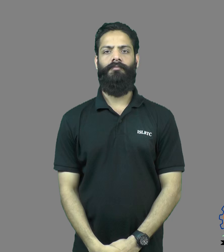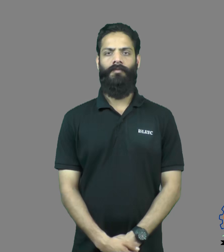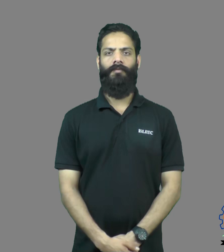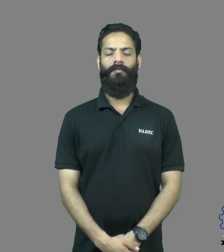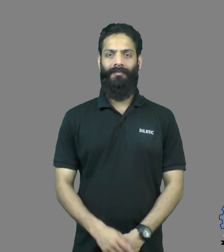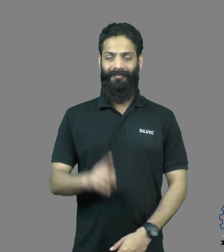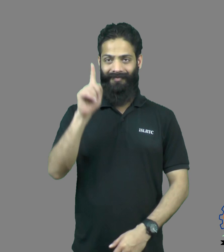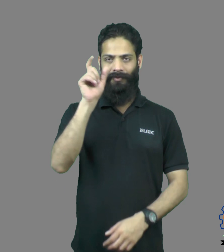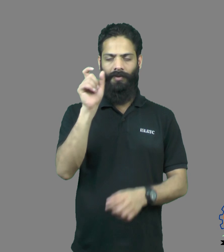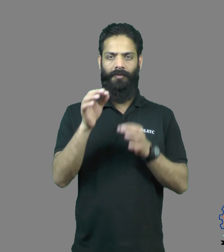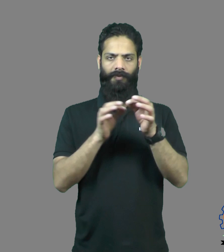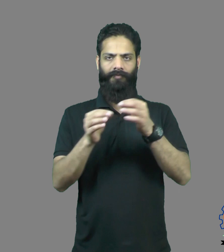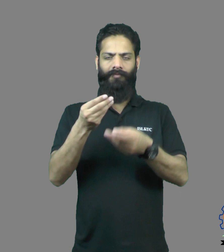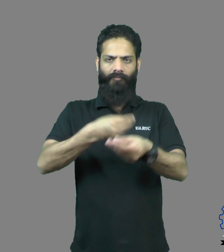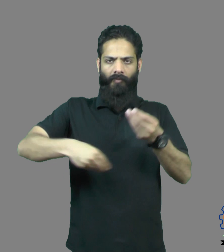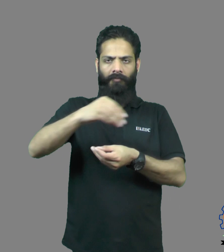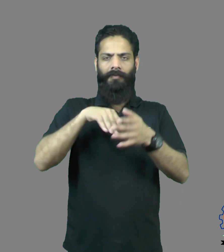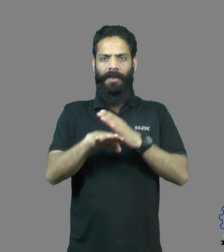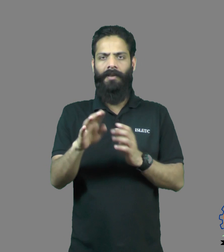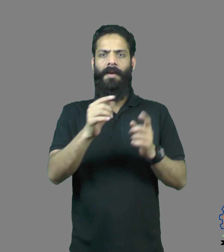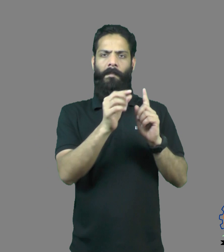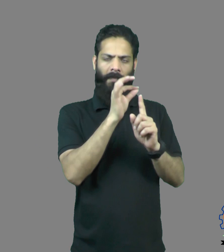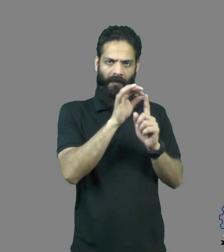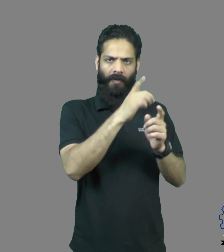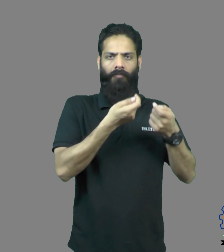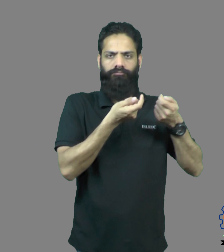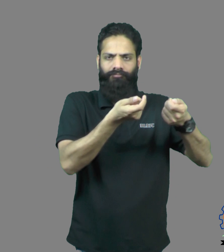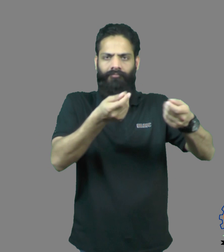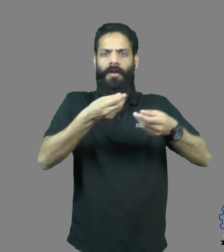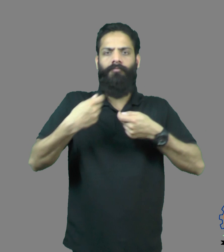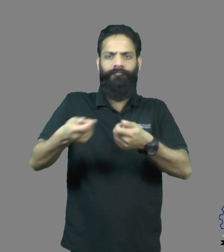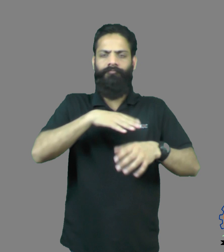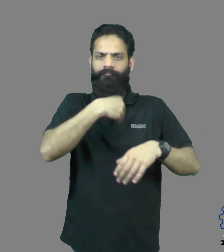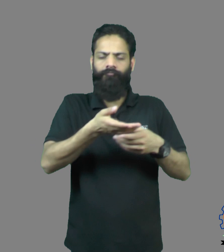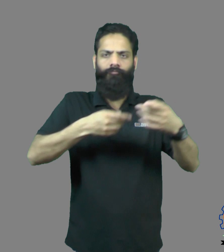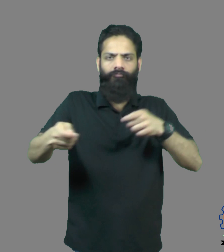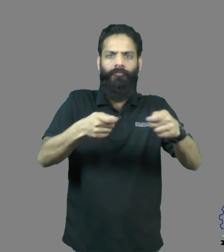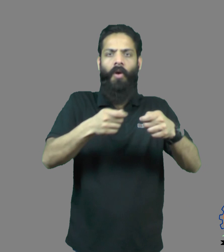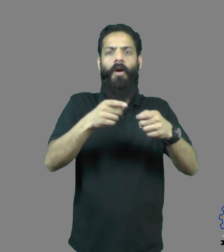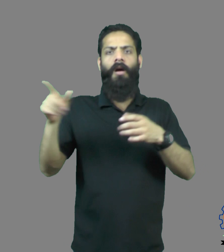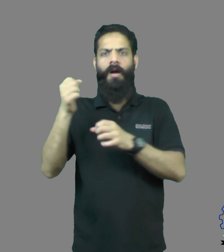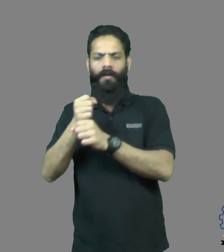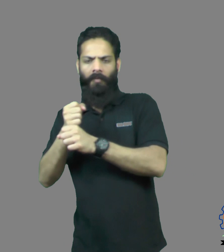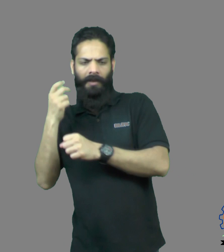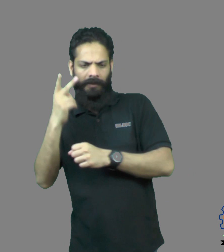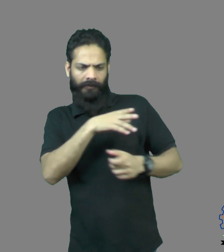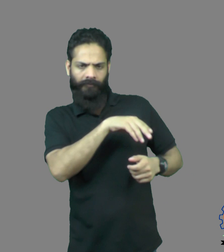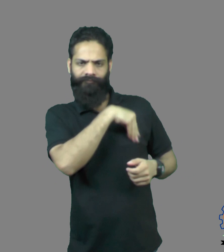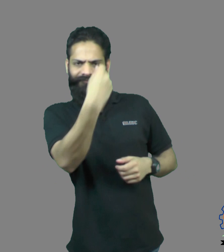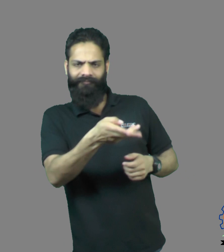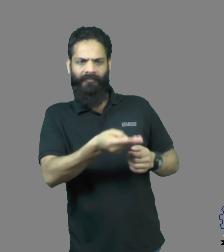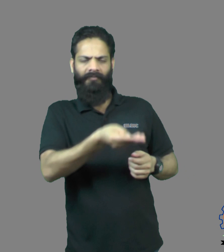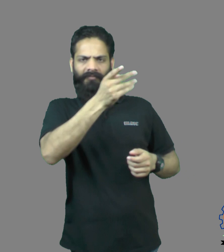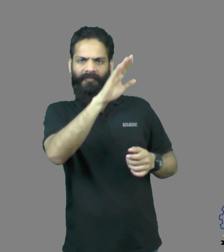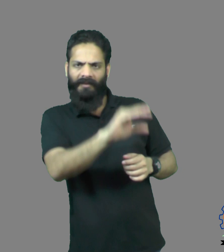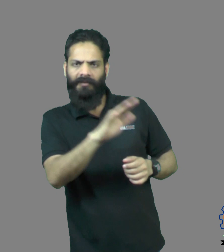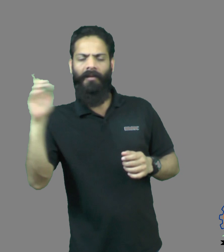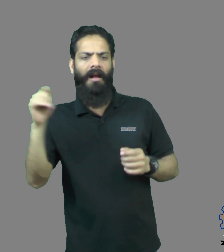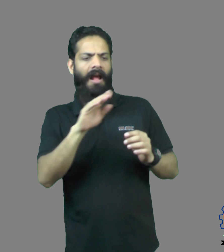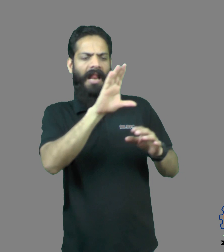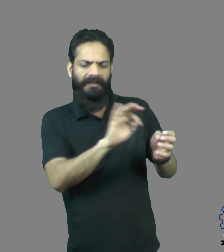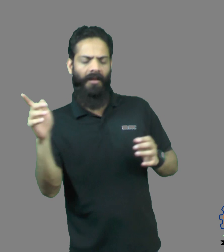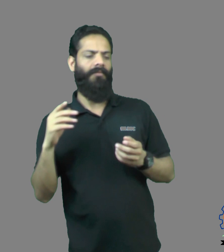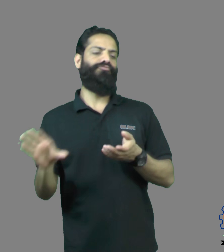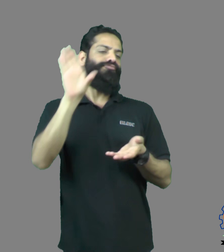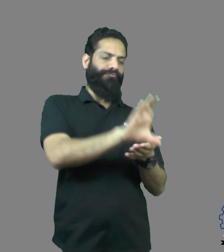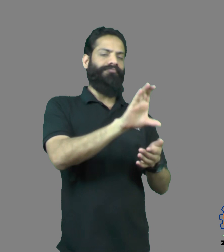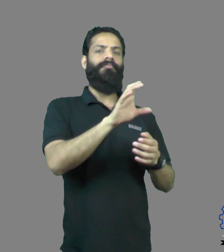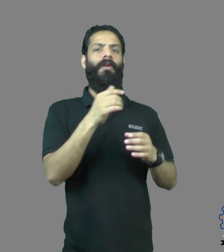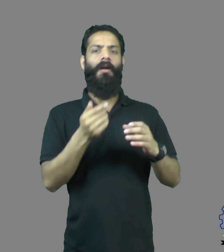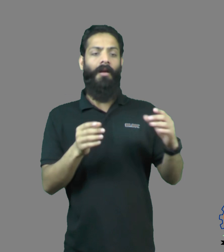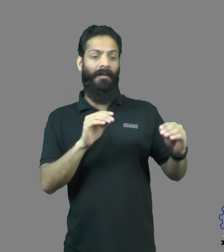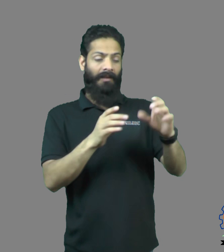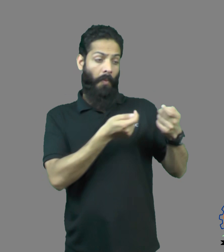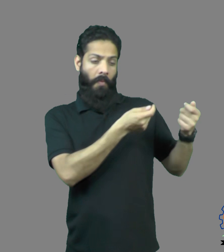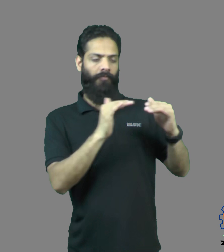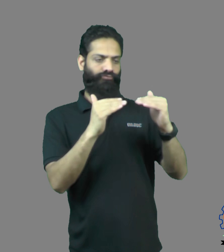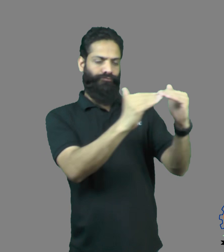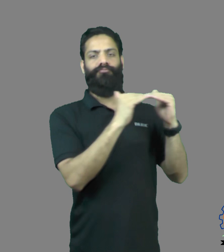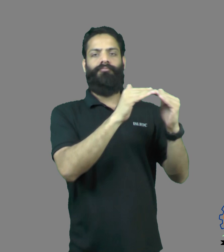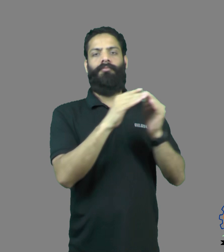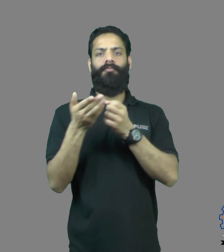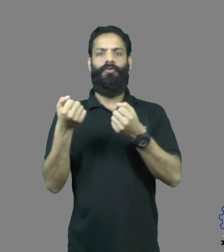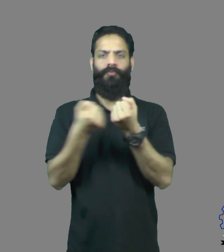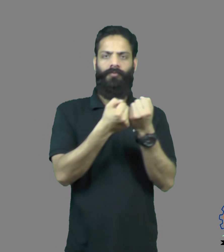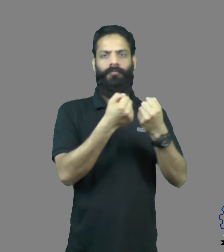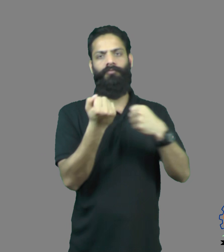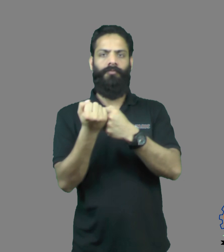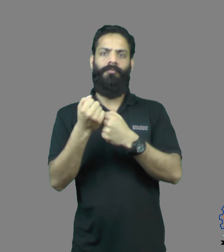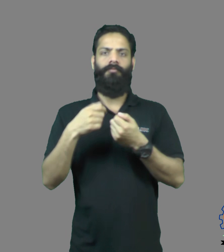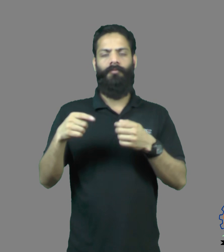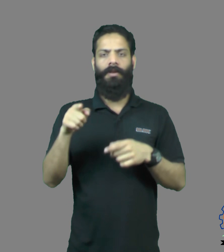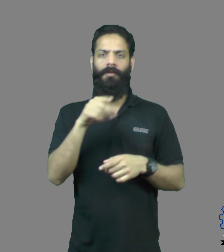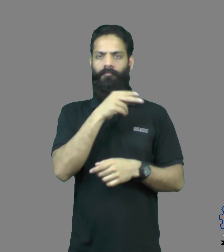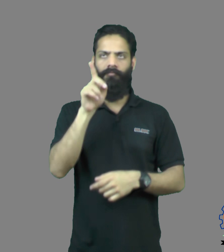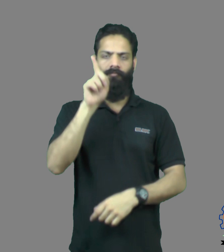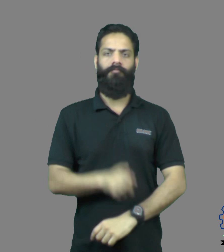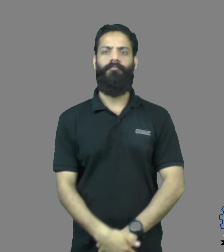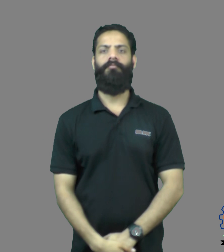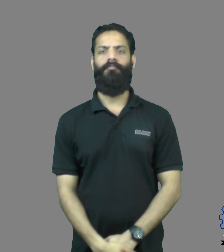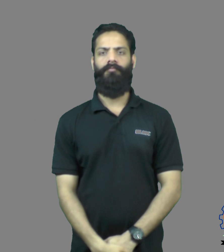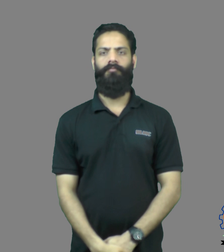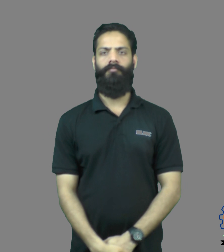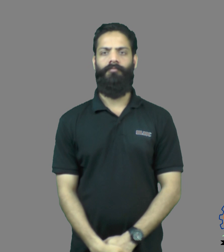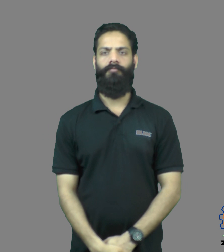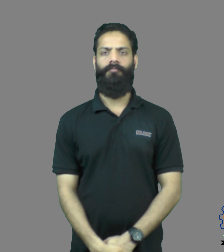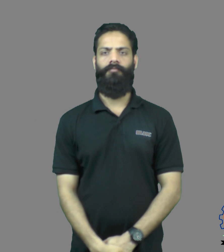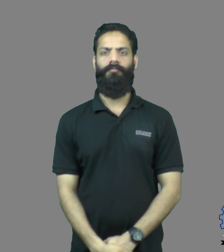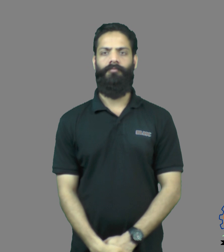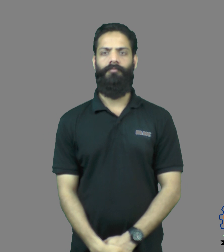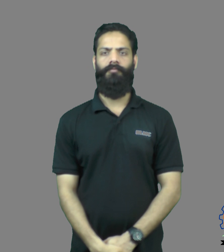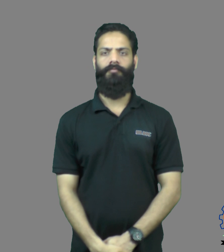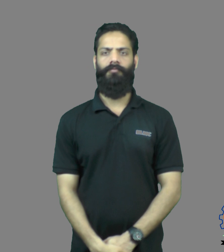Compensatory Fiscal Policy